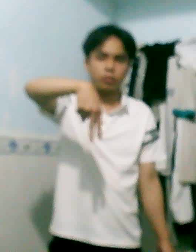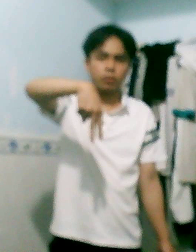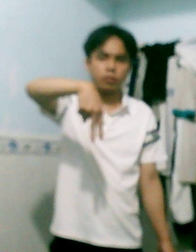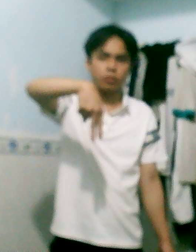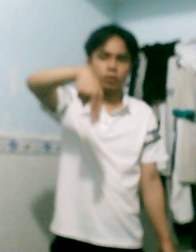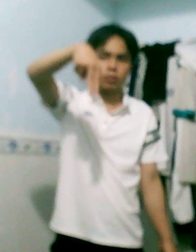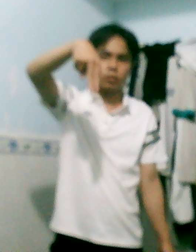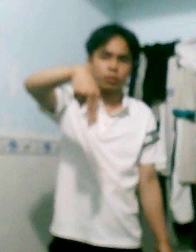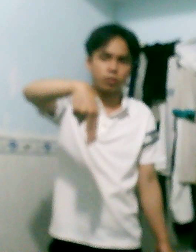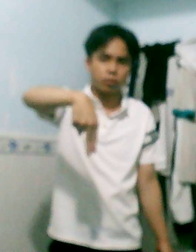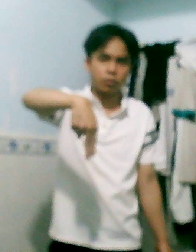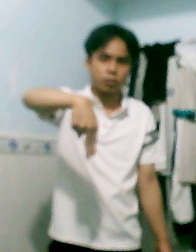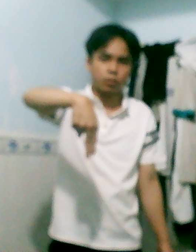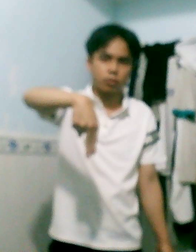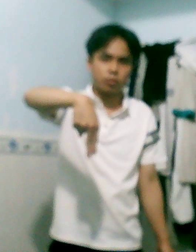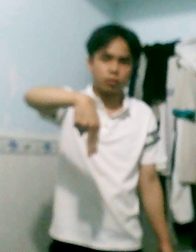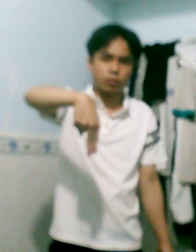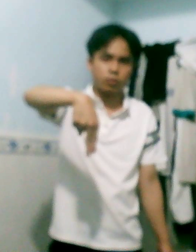n